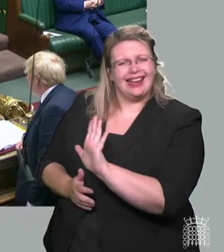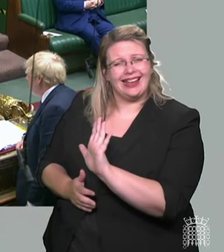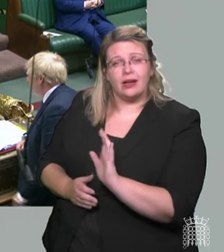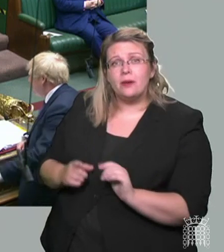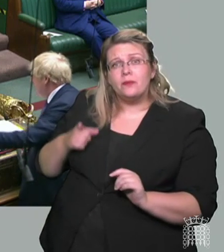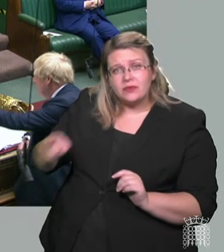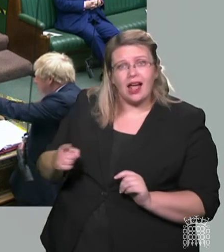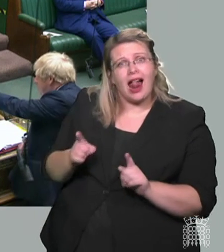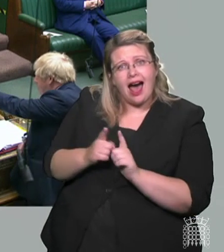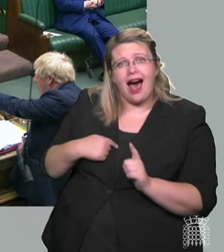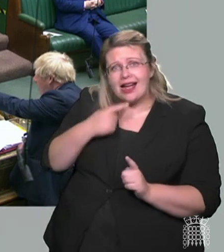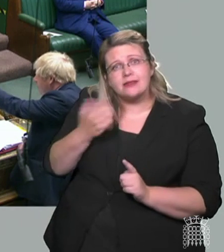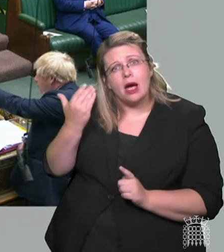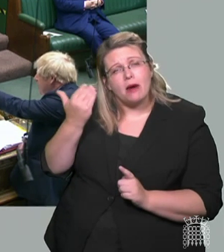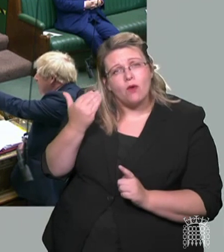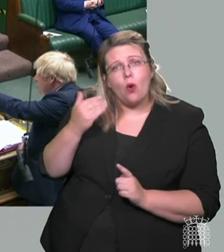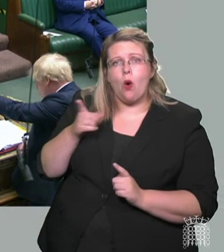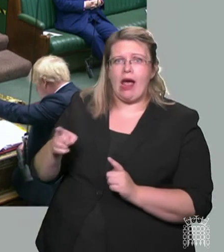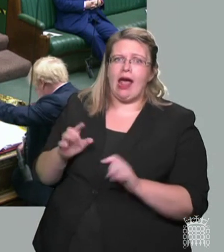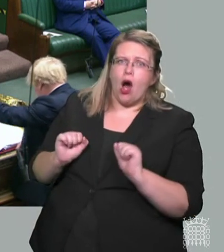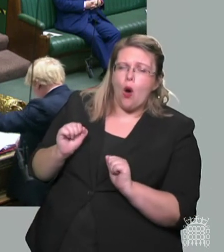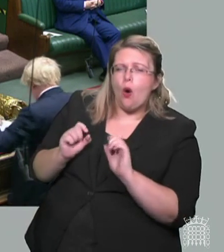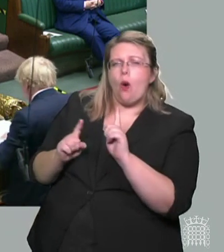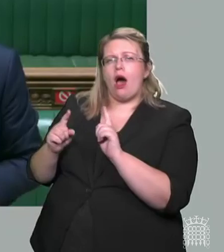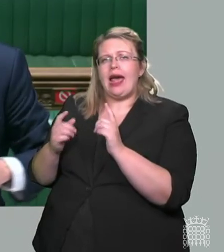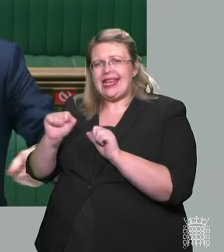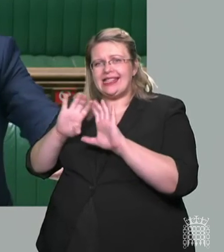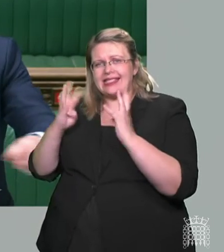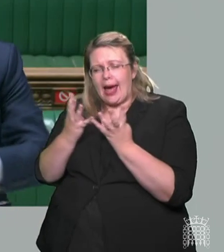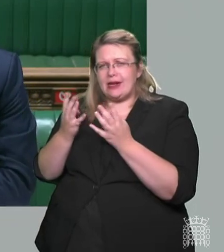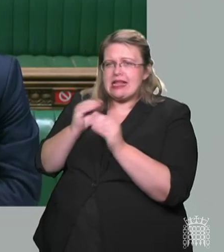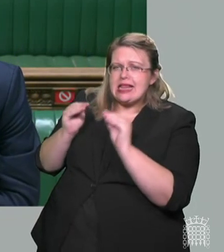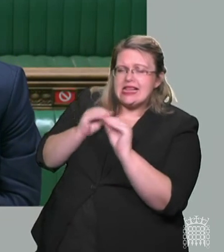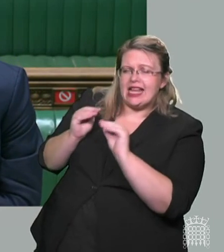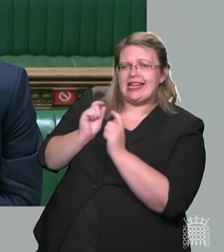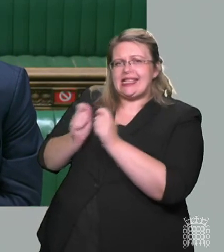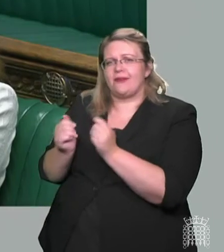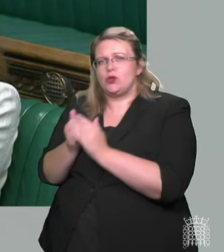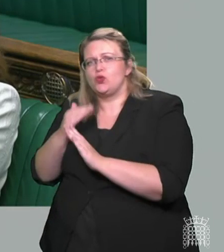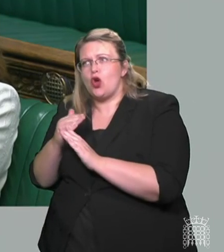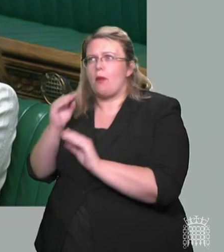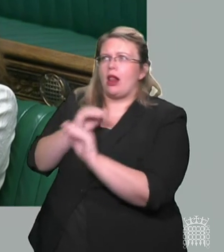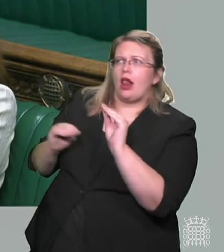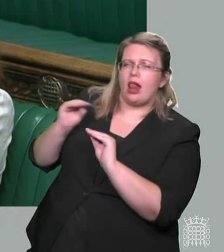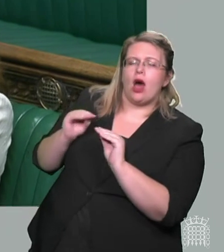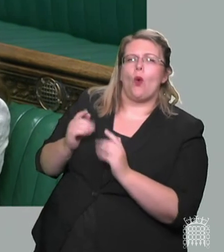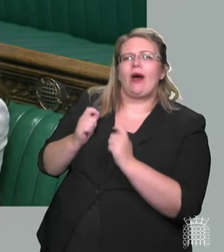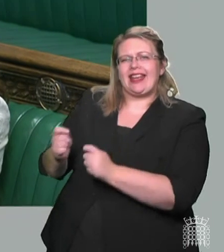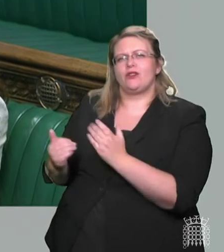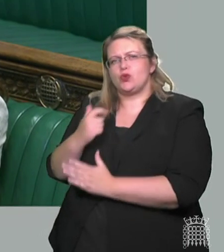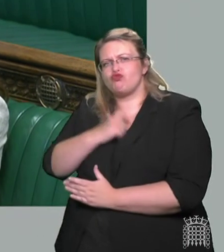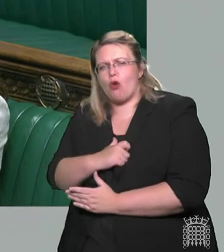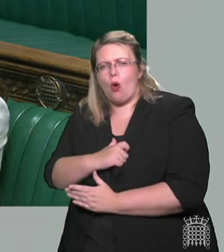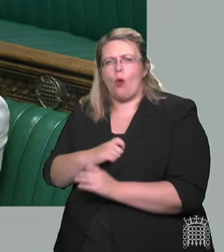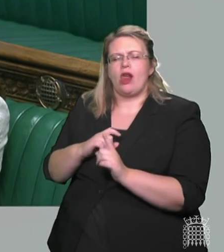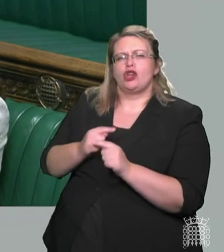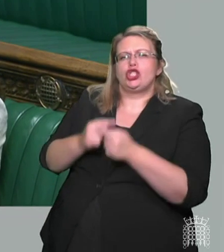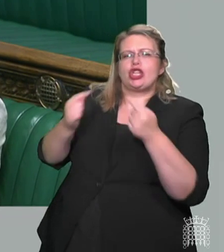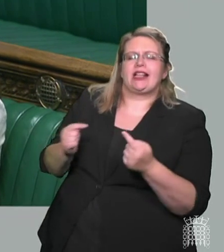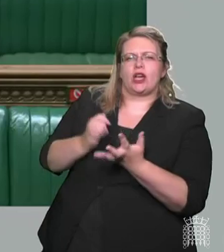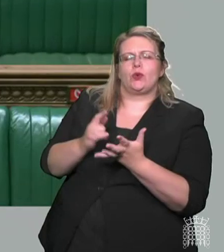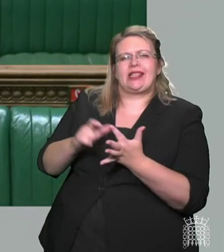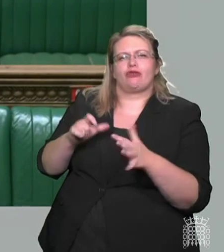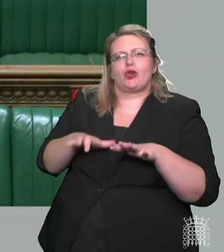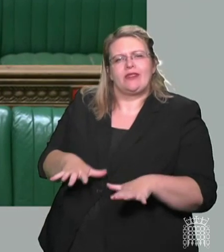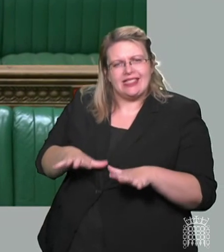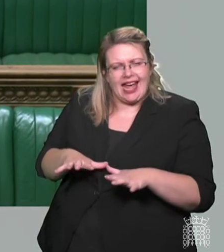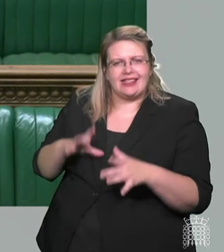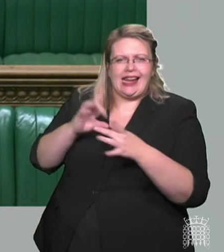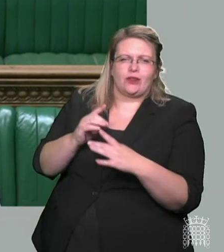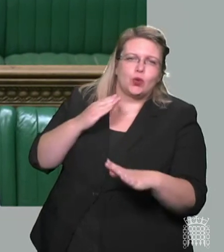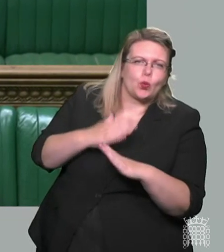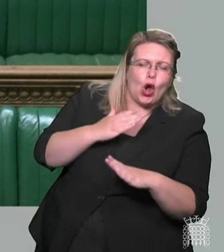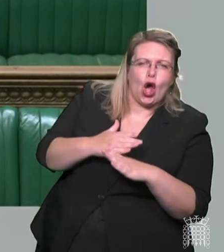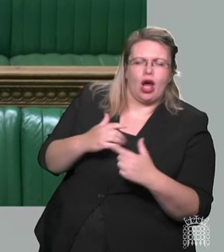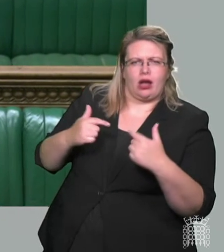It took him three days, as I say, to give the right honourable Member for Ashton-under-Lyne three new jobs—shadow Chancellor of the Duchy of Lancaster and shadow Secretary of State for the future of work.